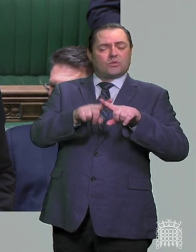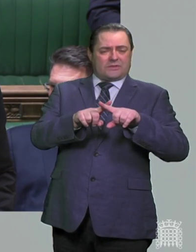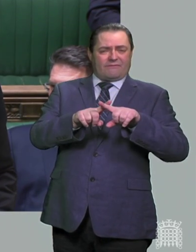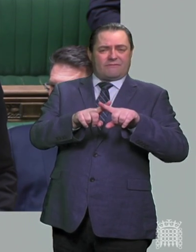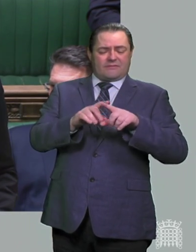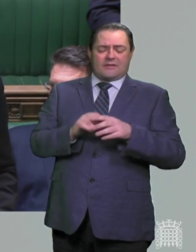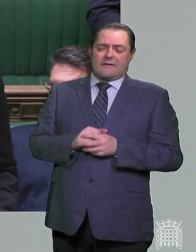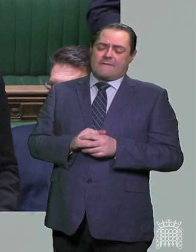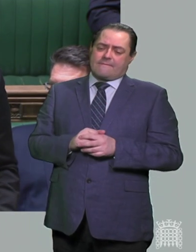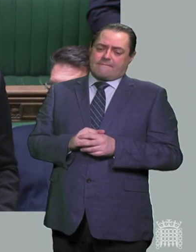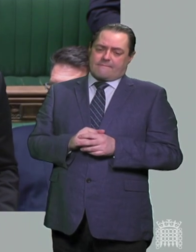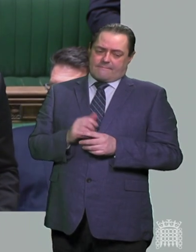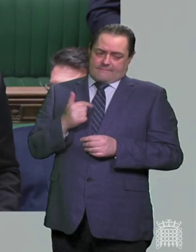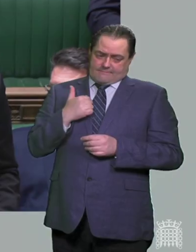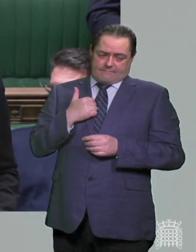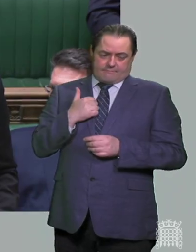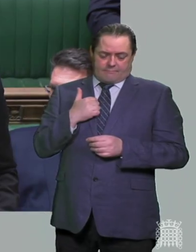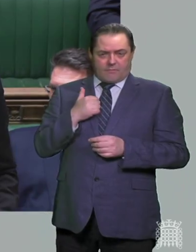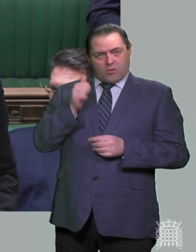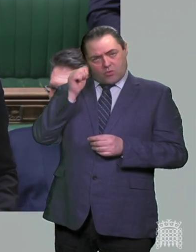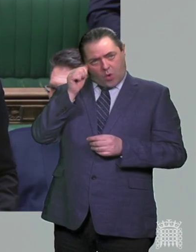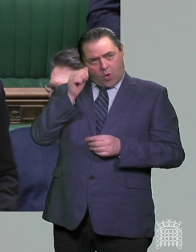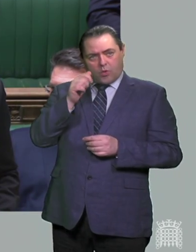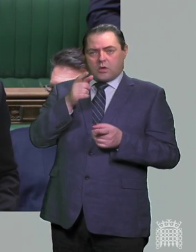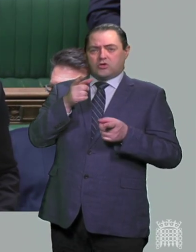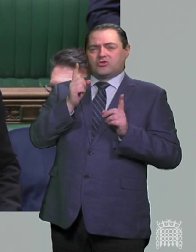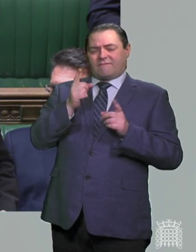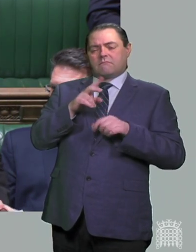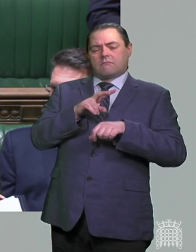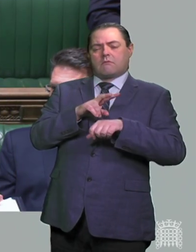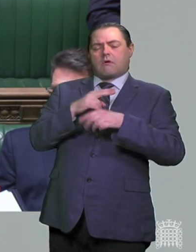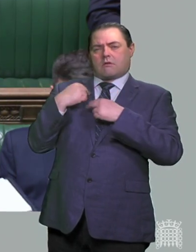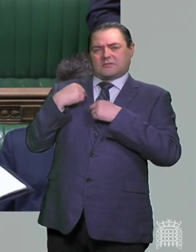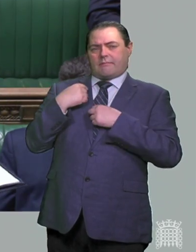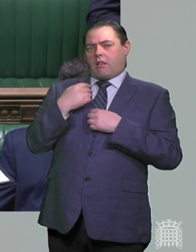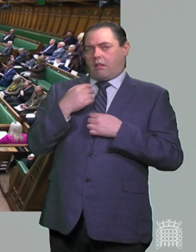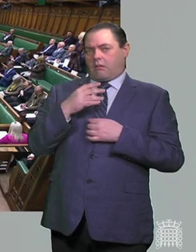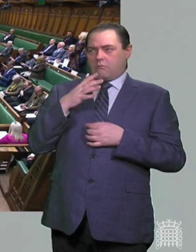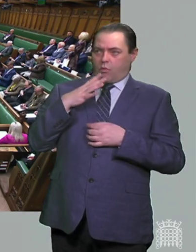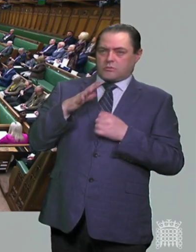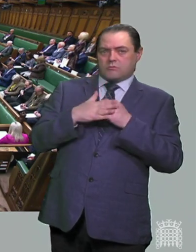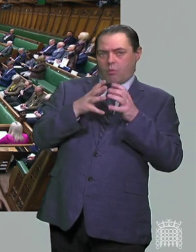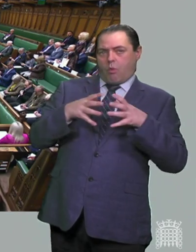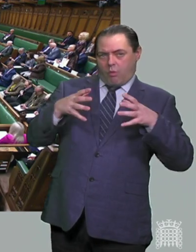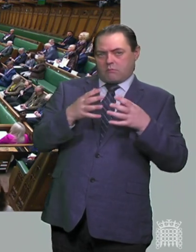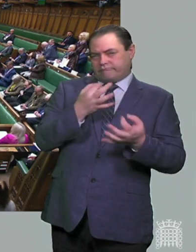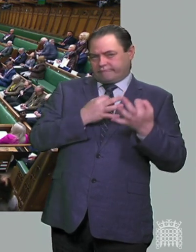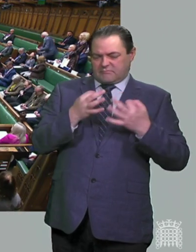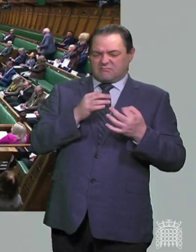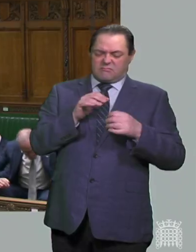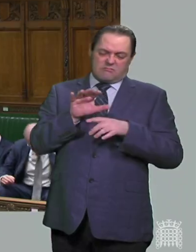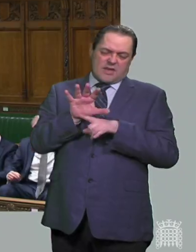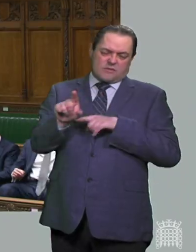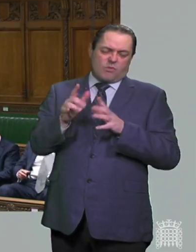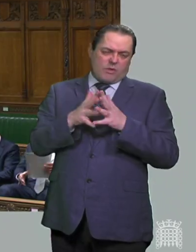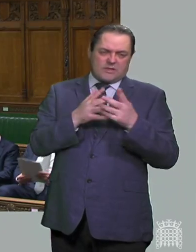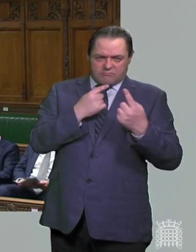I am well aware of the Chief Constable’s asks in this area, and I am talking to him about them.